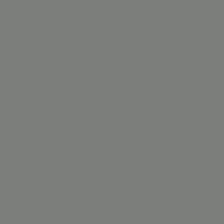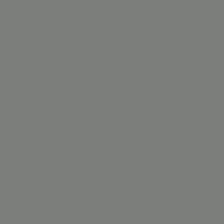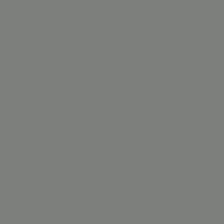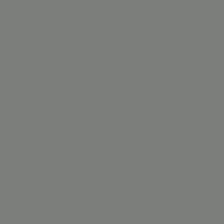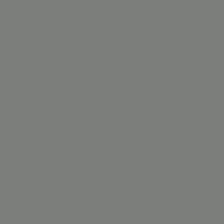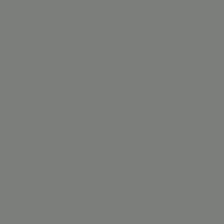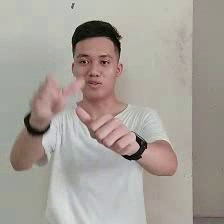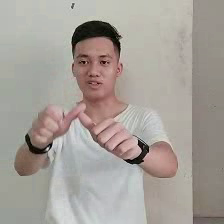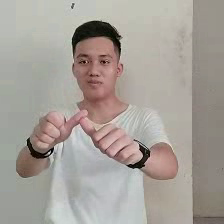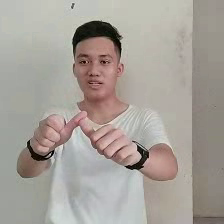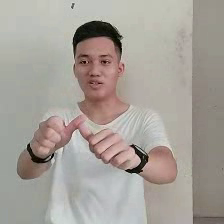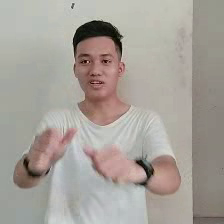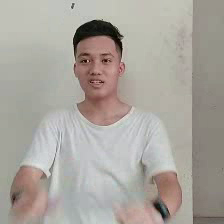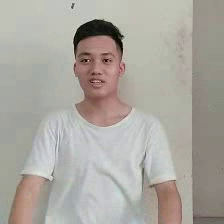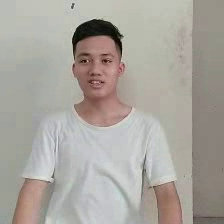Nhớ